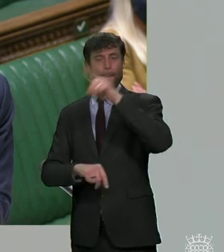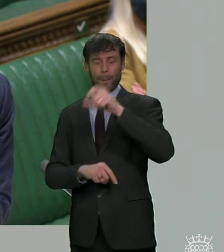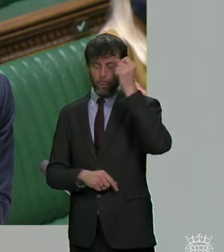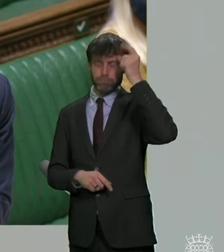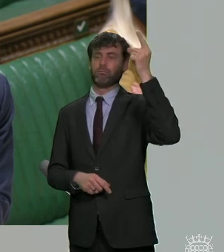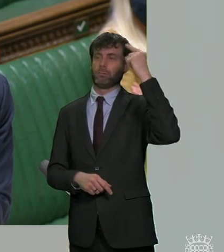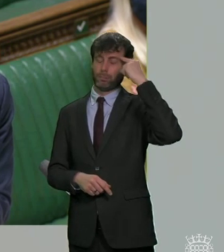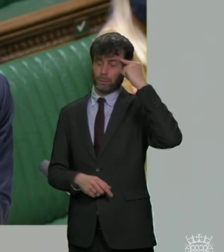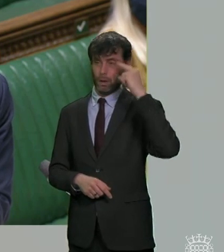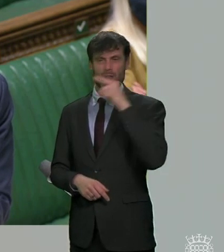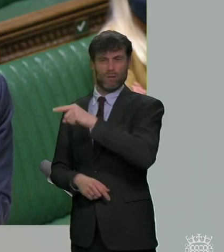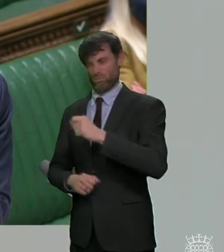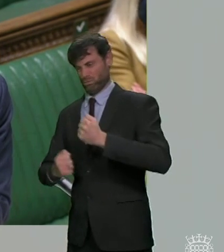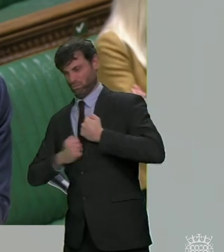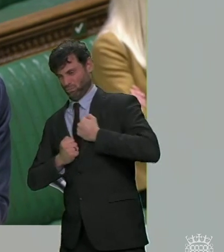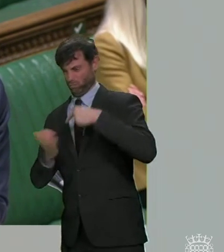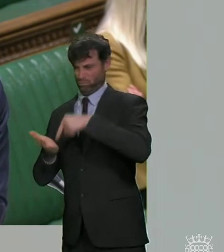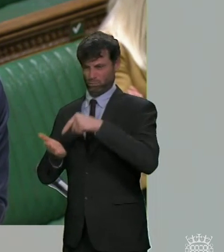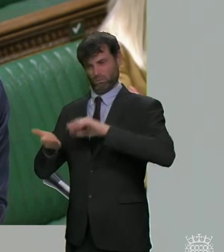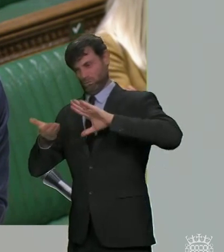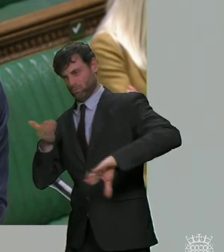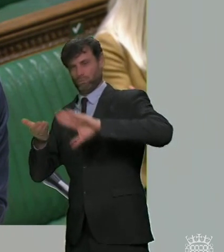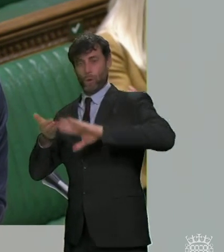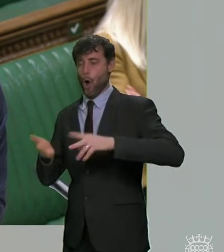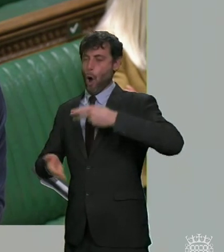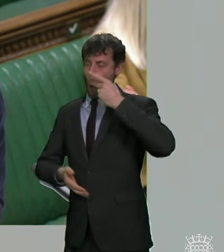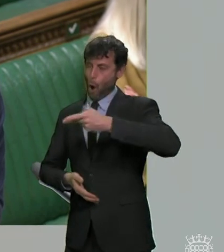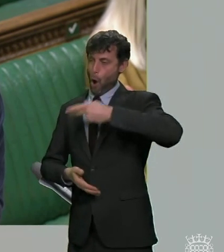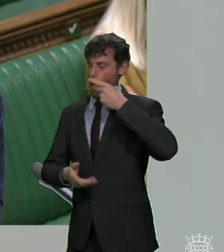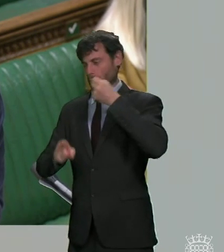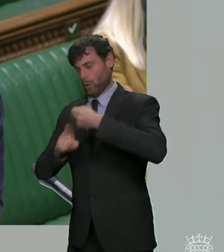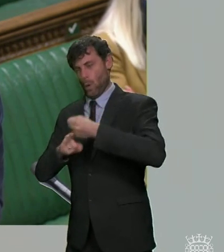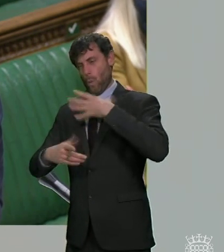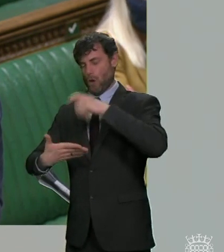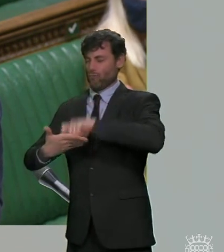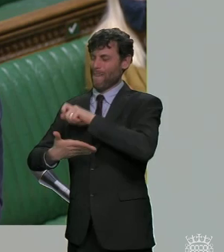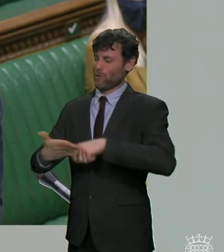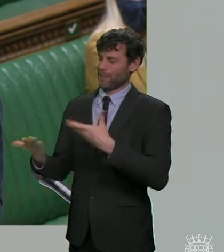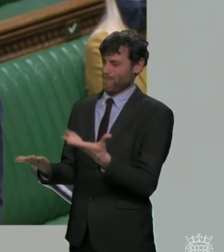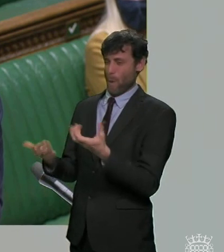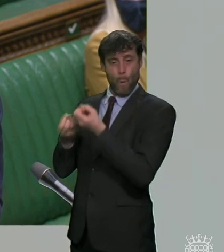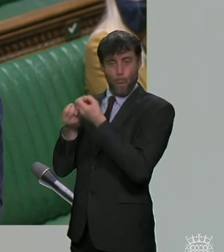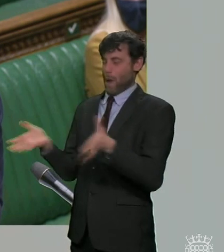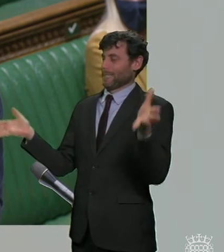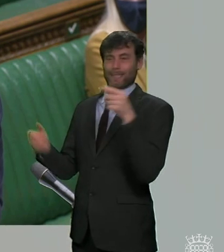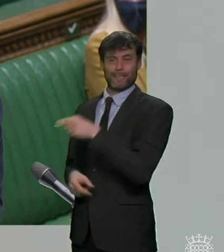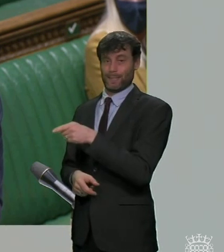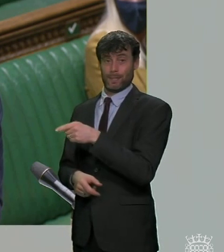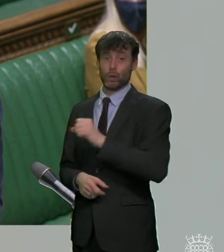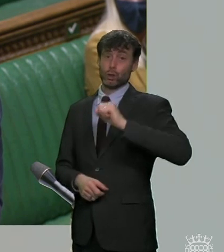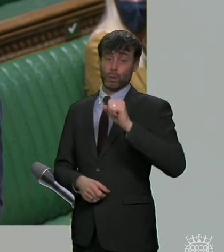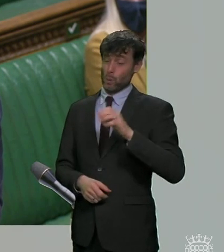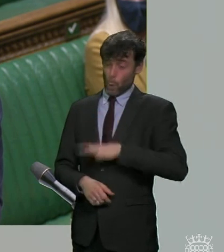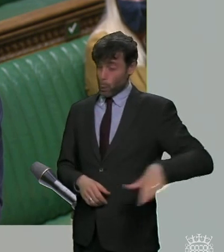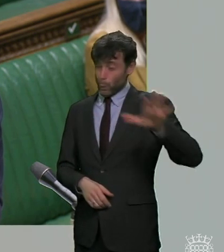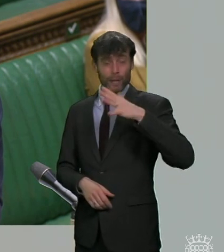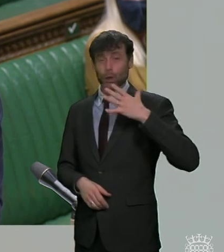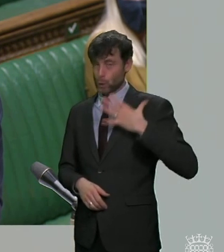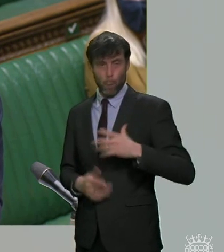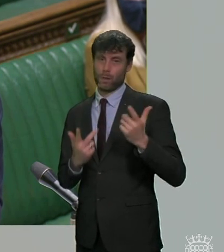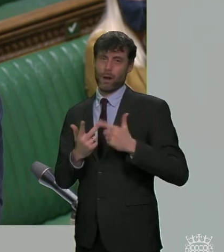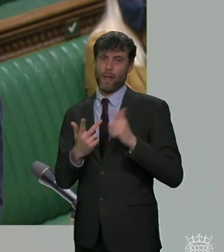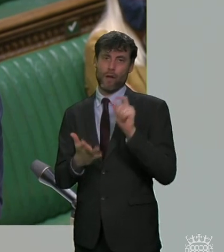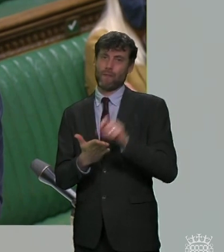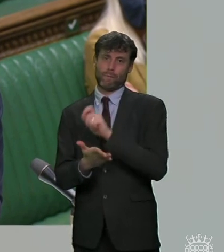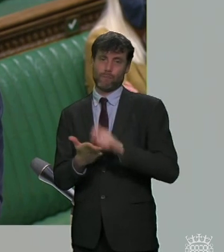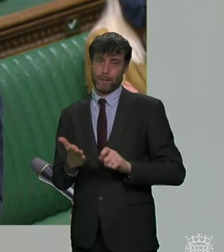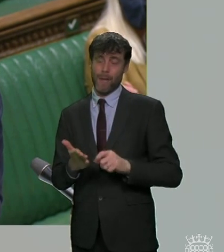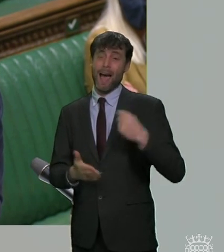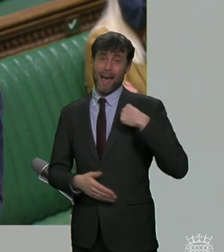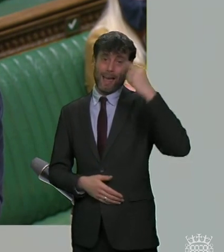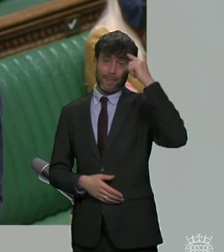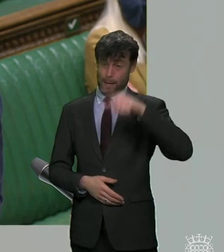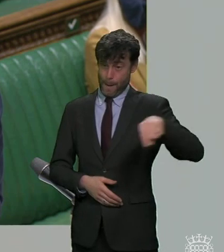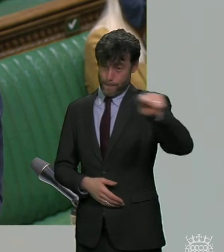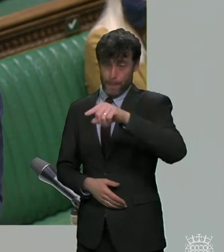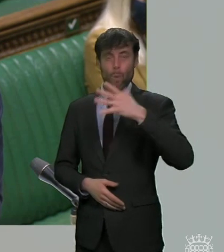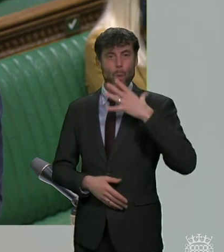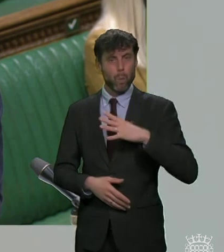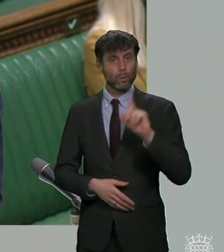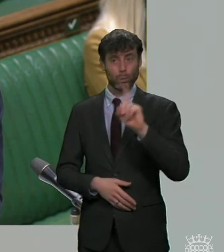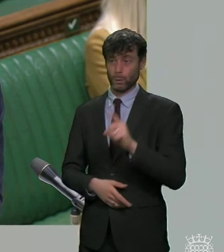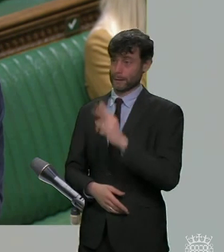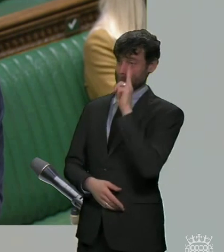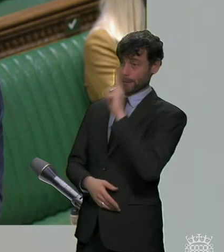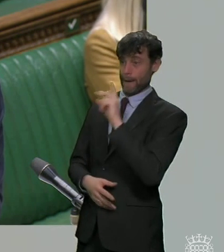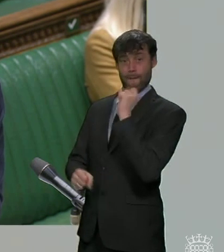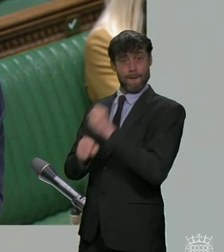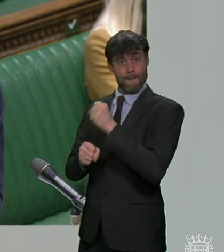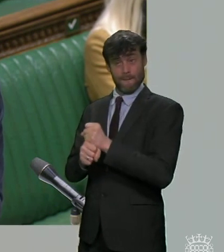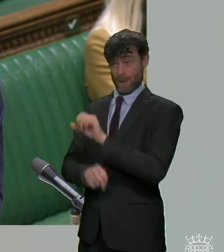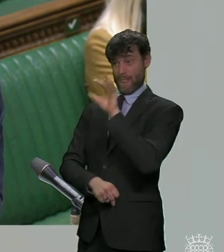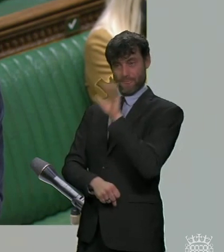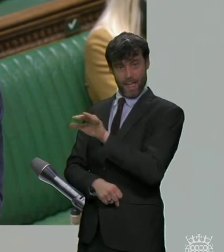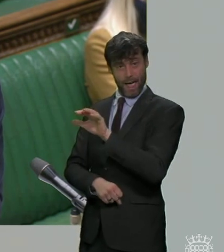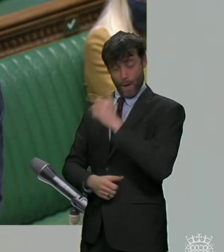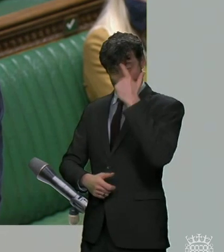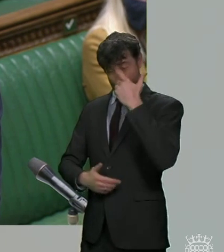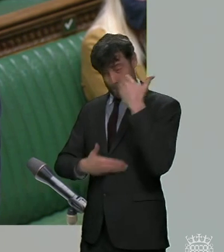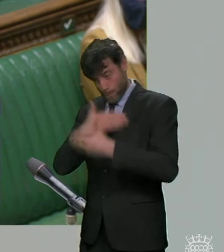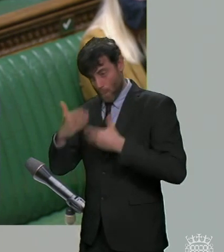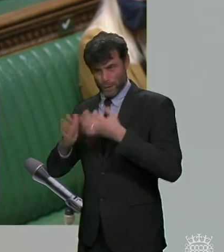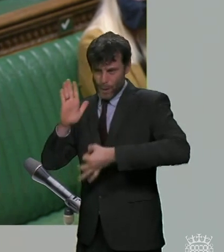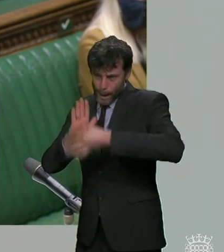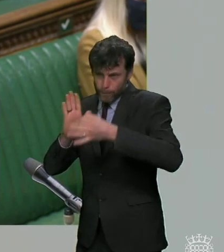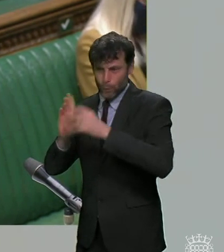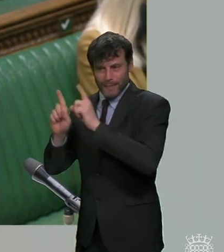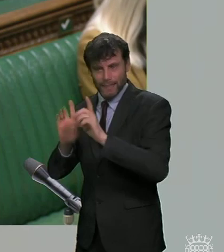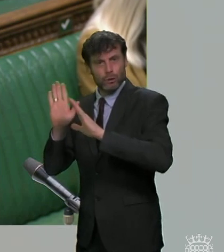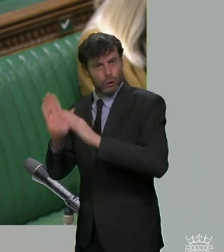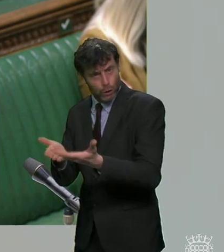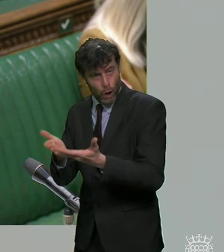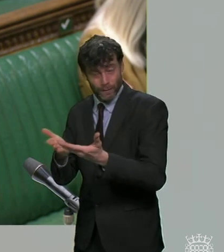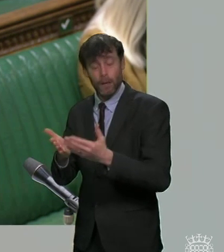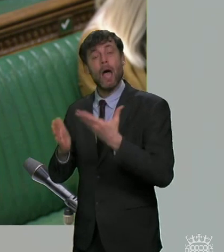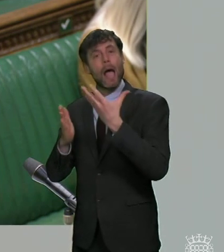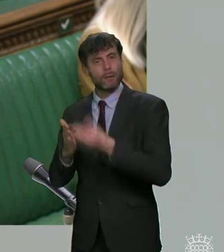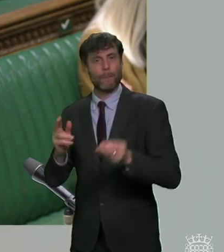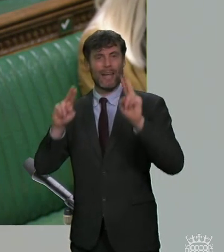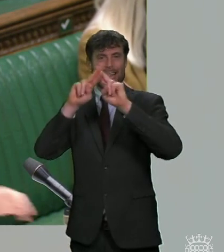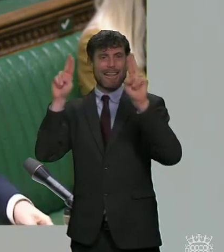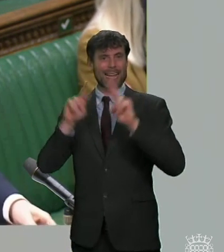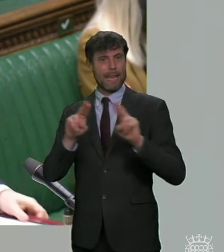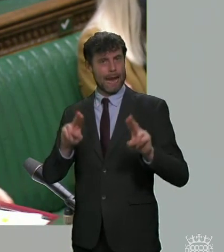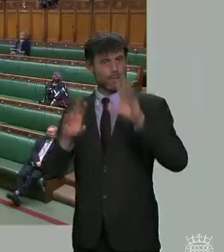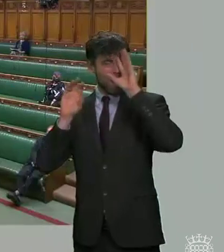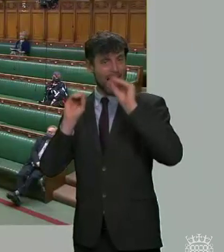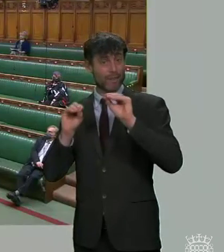going on about constitutional issues and endlessly campaigning for a referendum, which is the last thing the people of this country need right now, I think people want a Government who focus on the issues that matter to them, including a fantastic international education scheme like Turing.